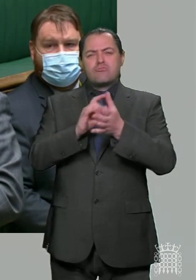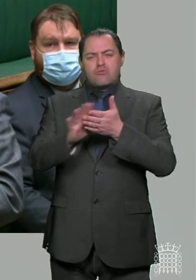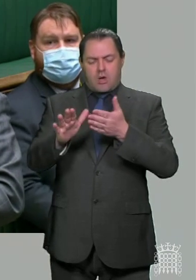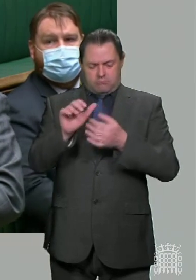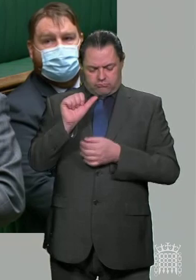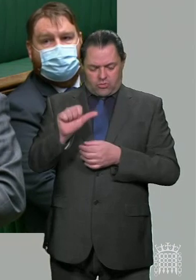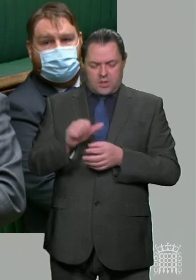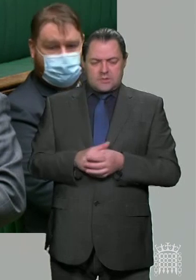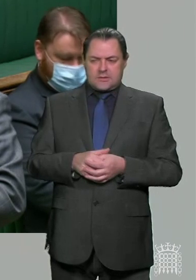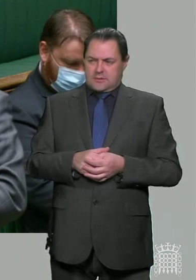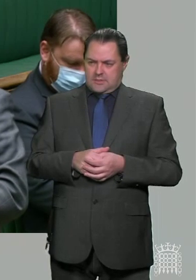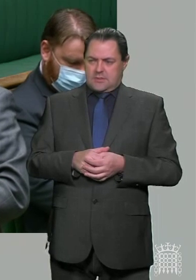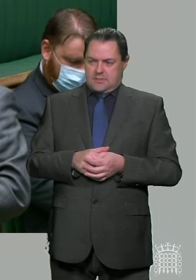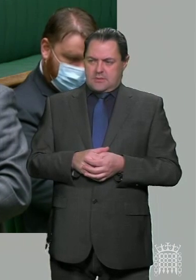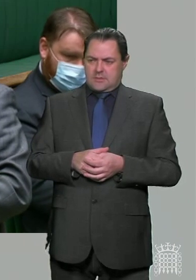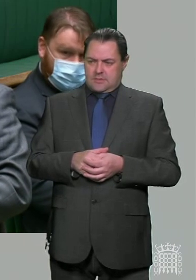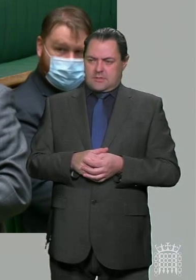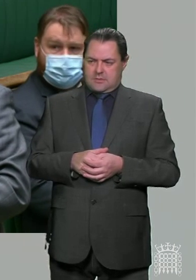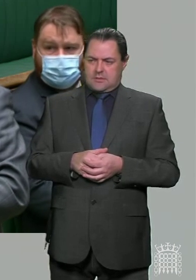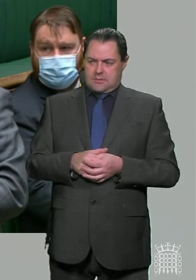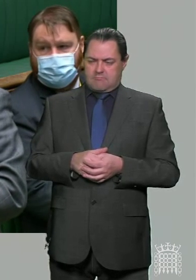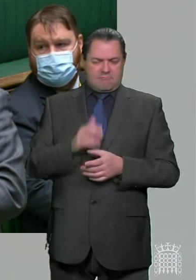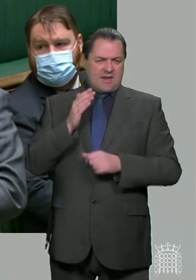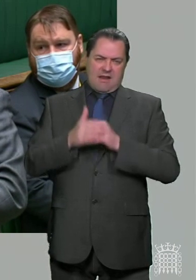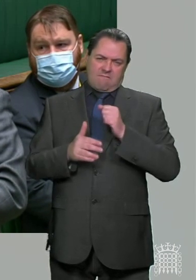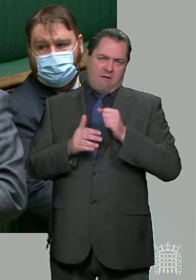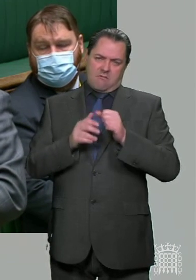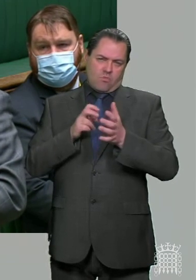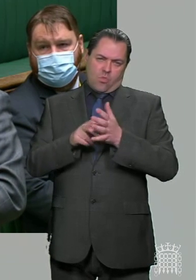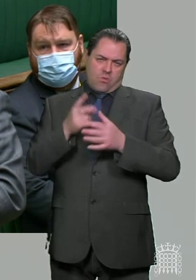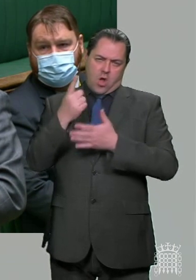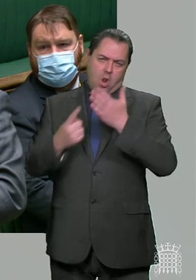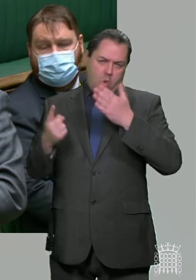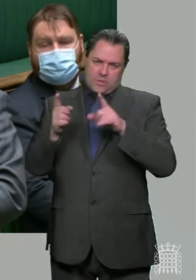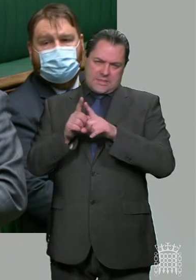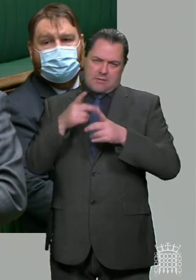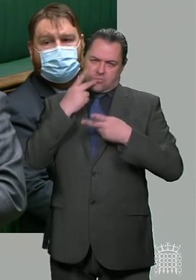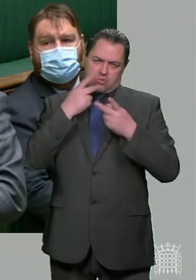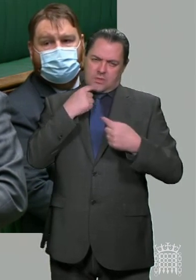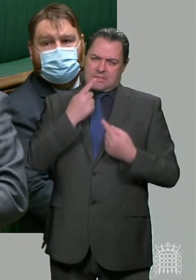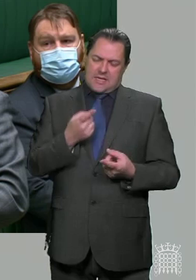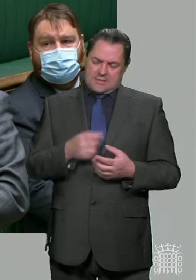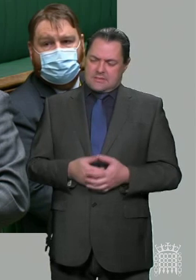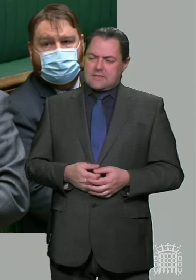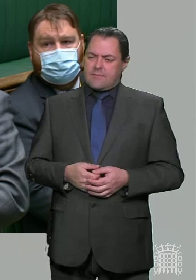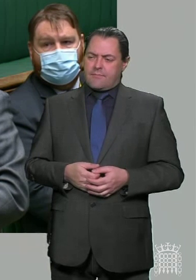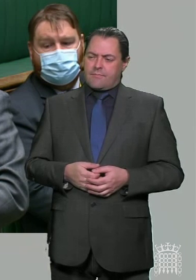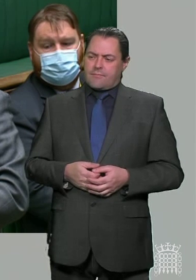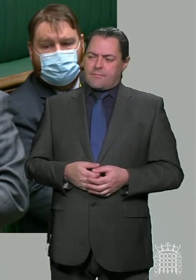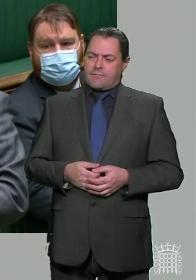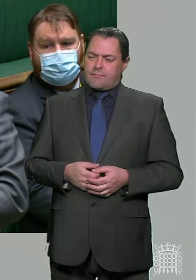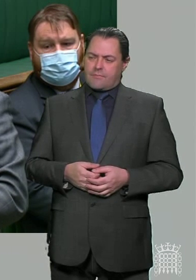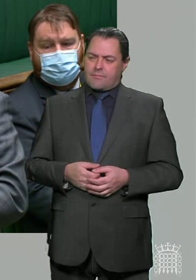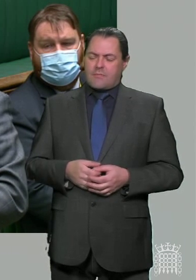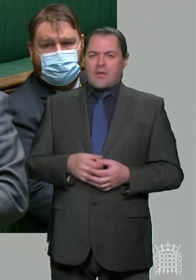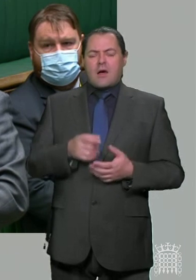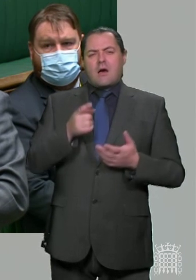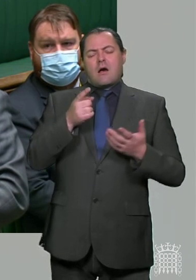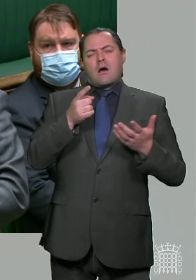To quote the song, “You’ll Never Walk Alone.” One hundred and twenty-eight thousand people have died of coronavirus in the United Kingdom.